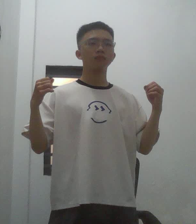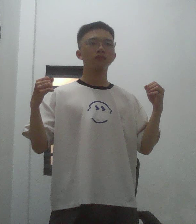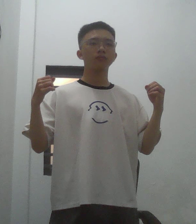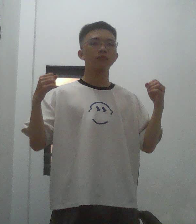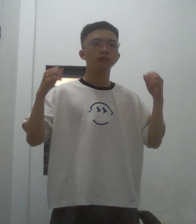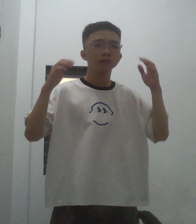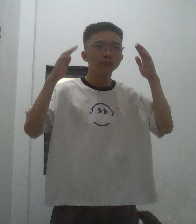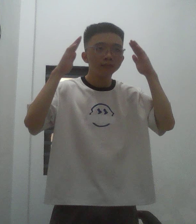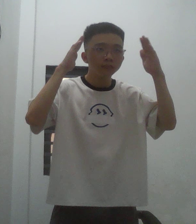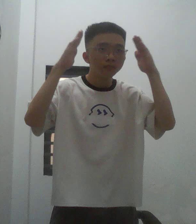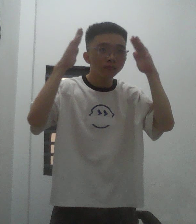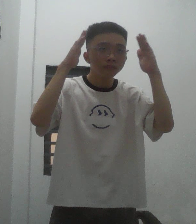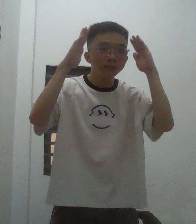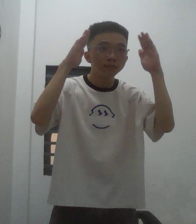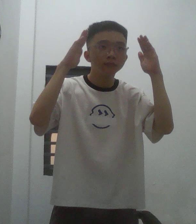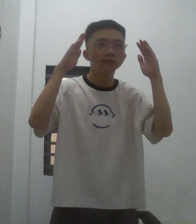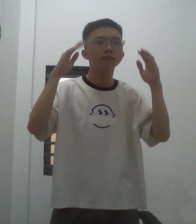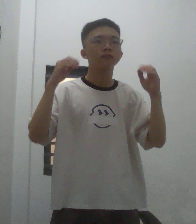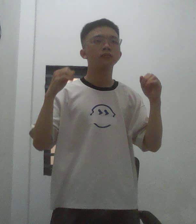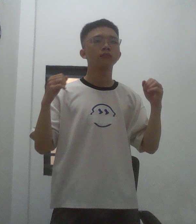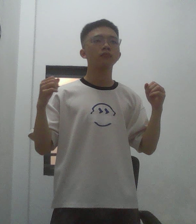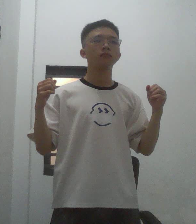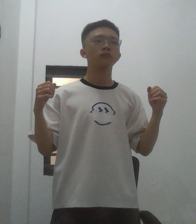xin chao